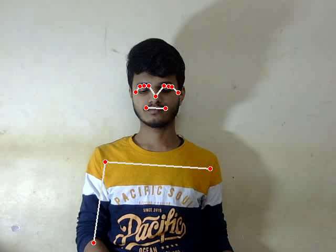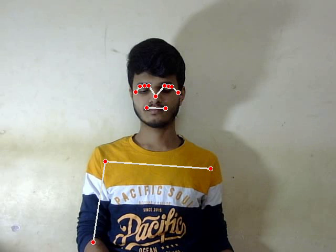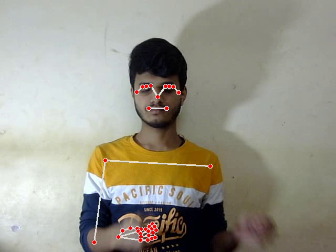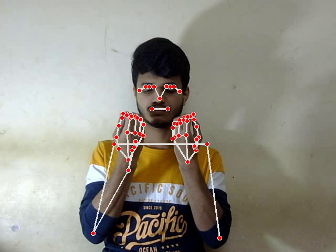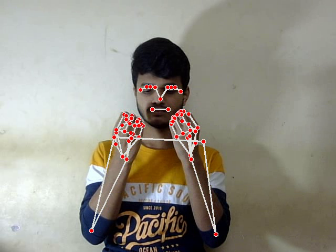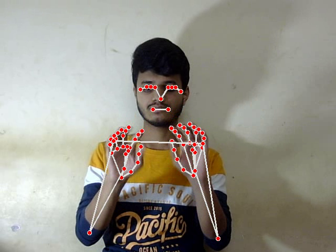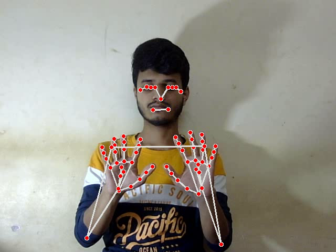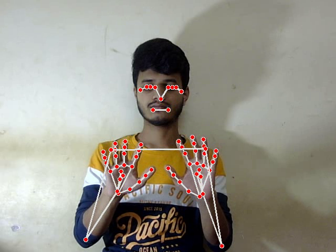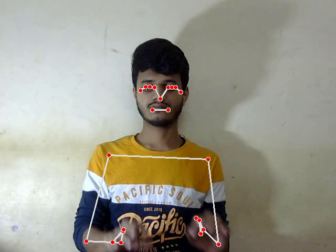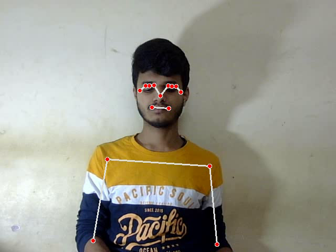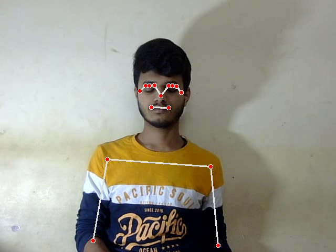finish